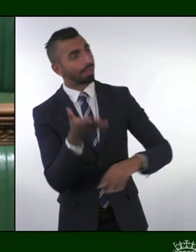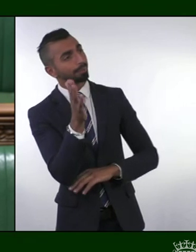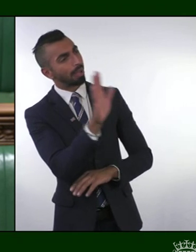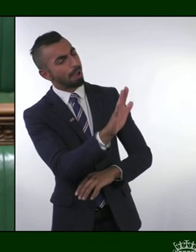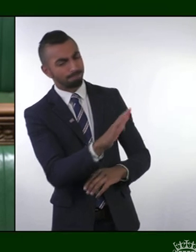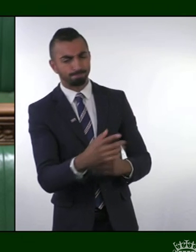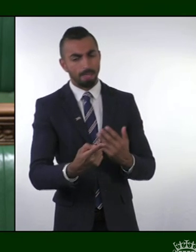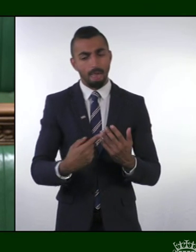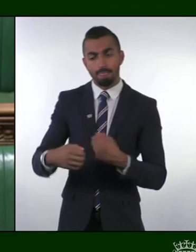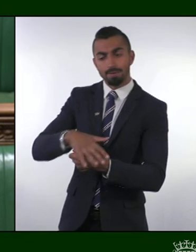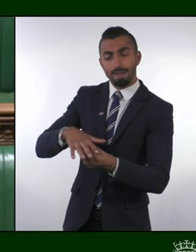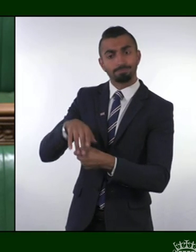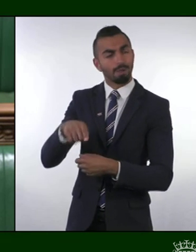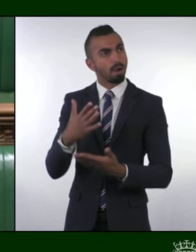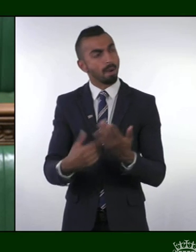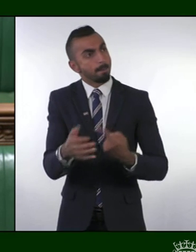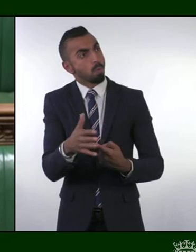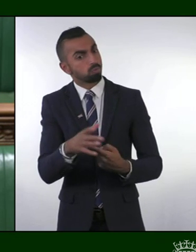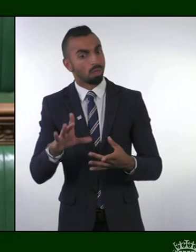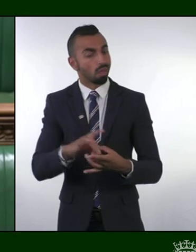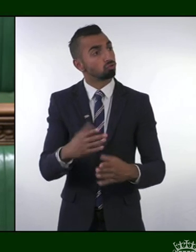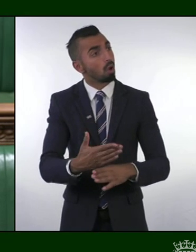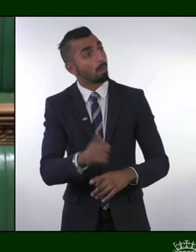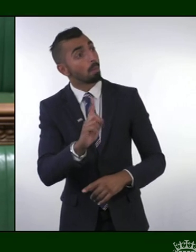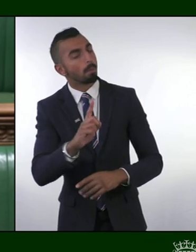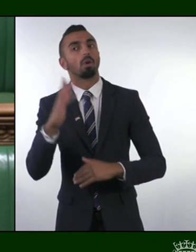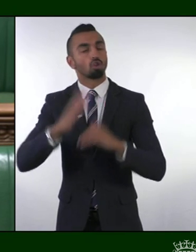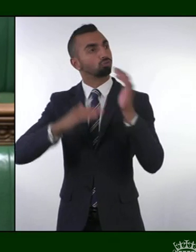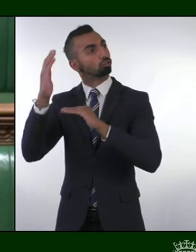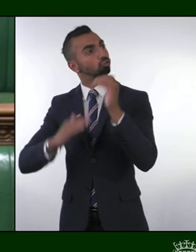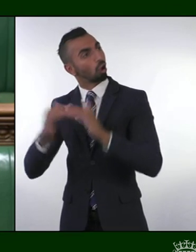The construction sector adds £39 billion a year to the UK economy.